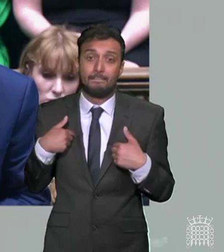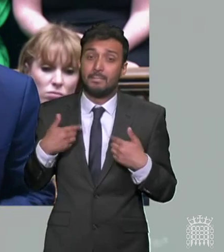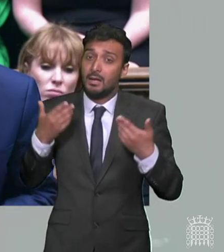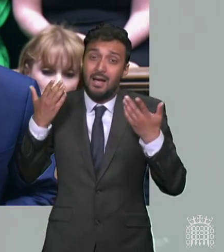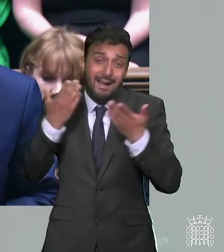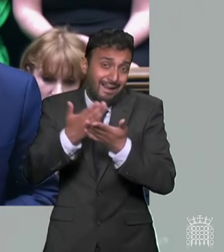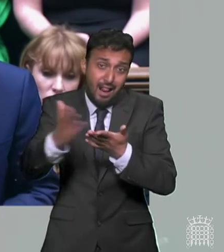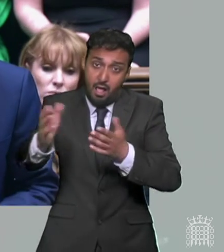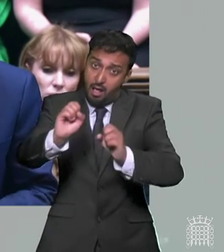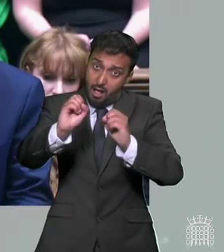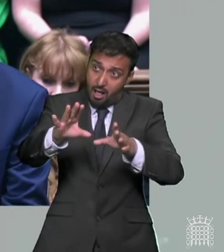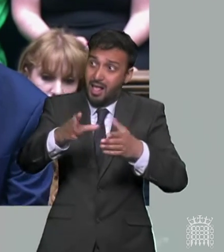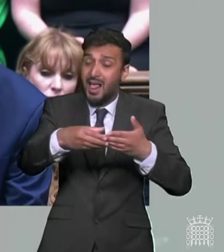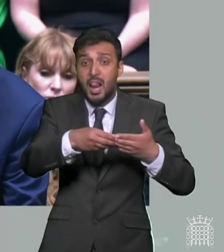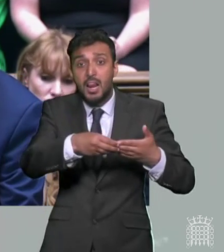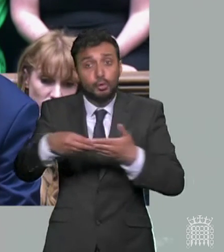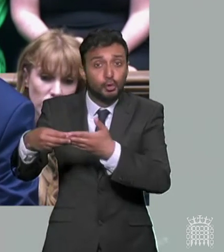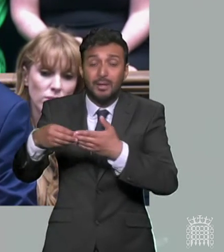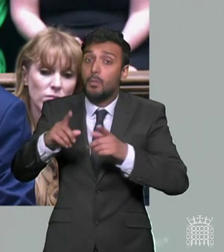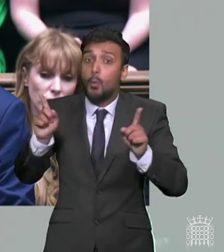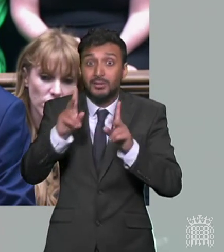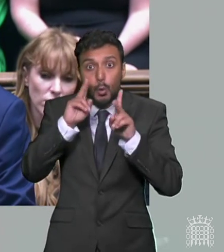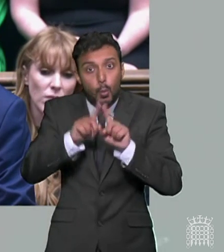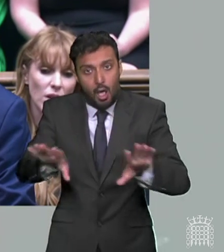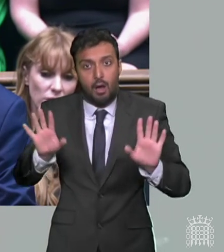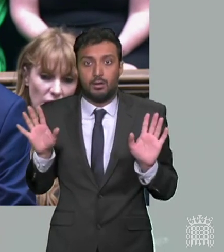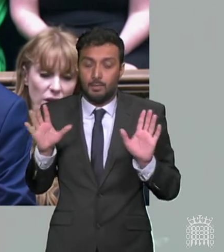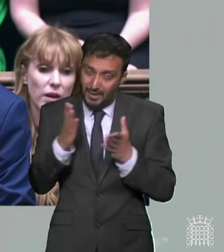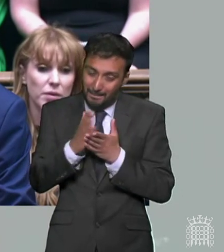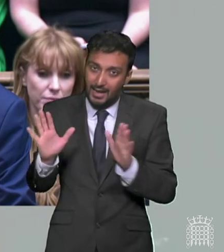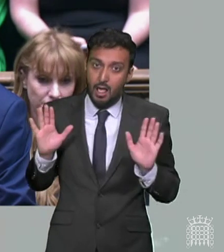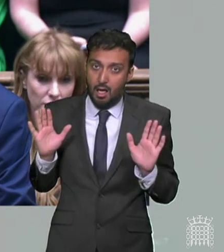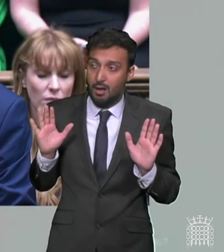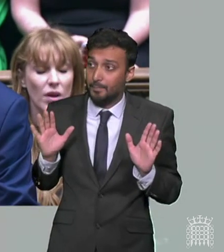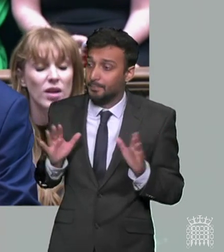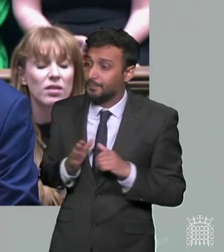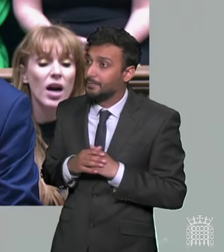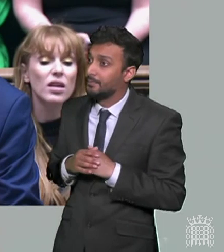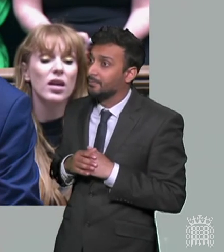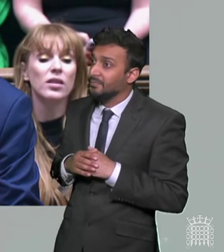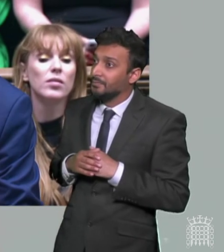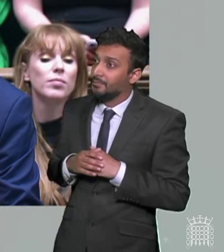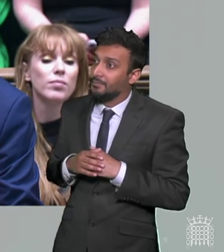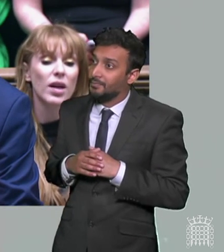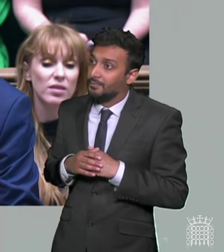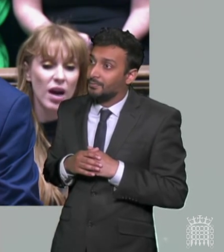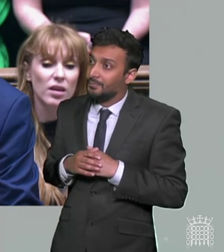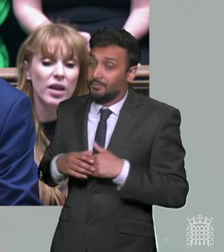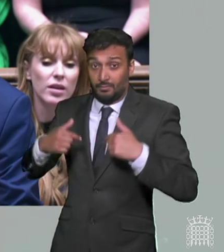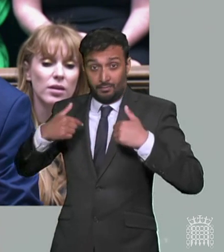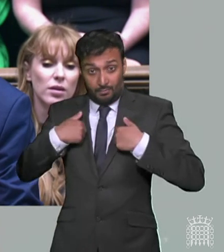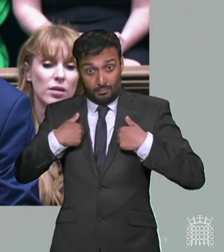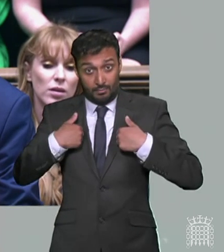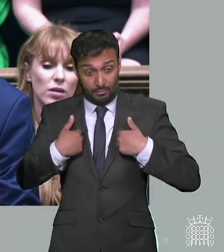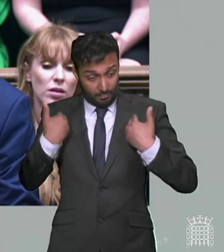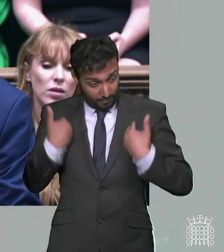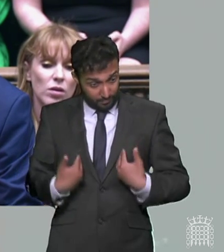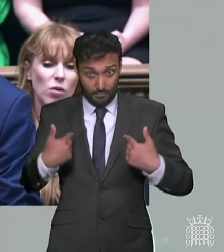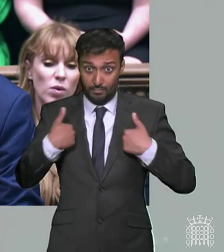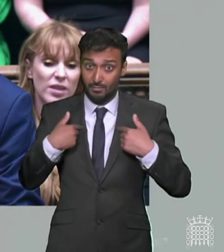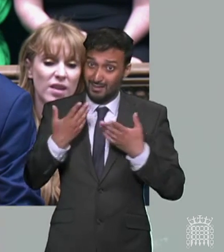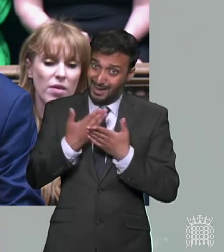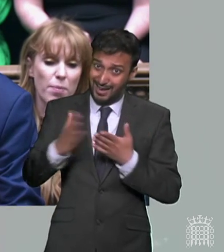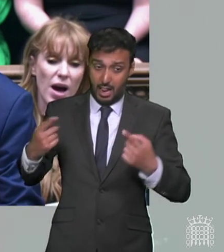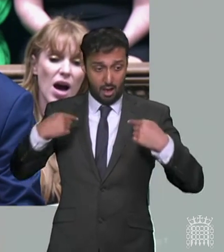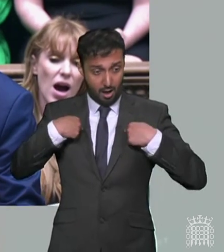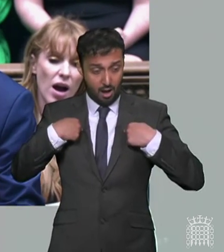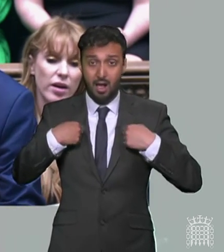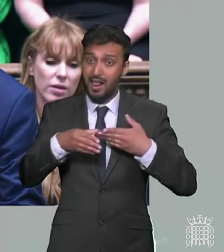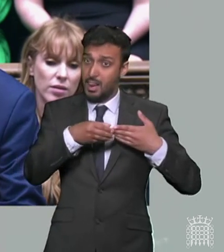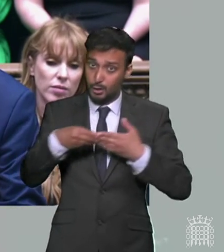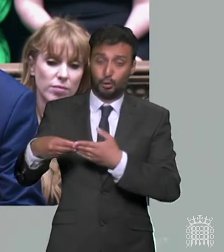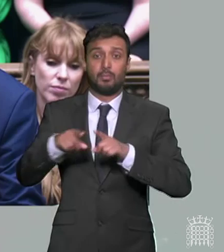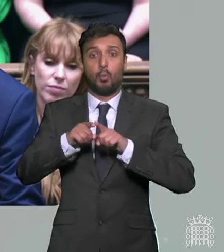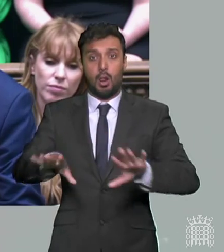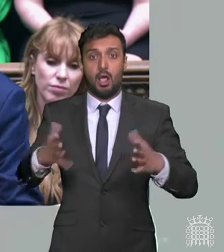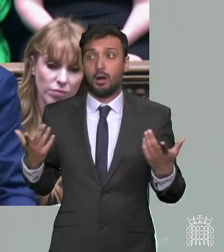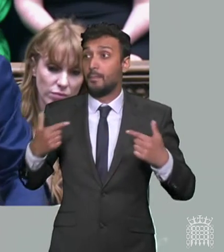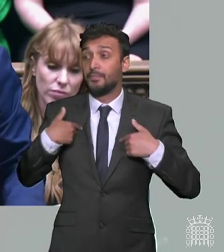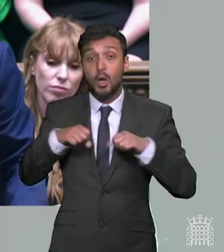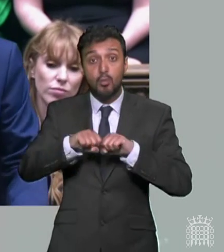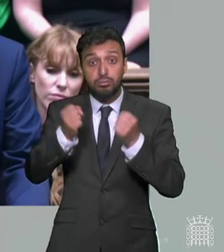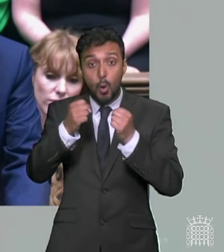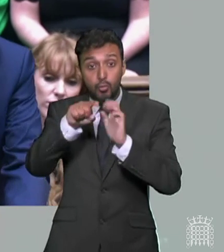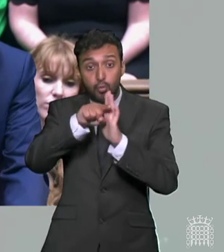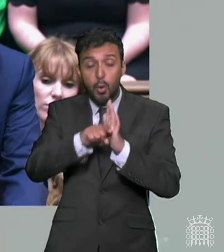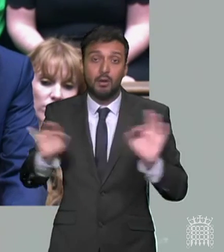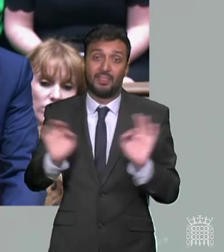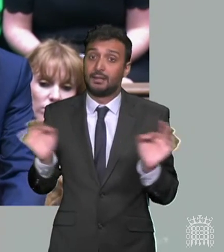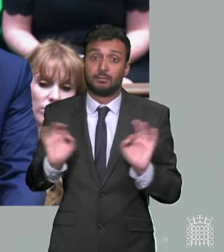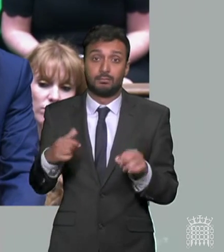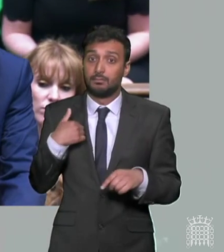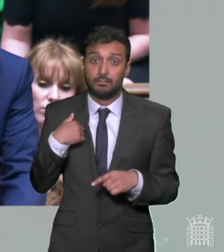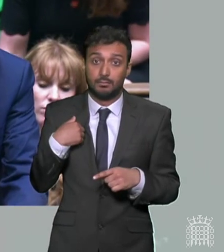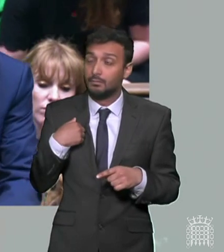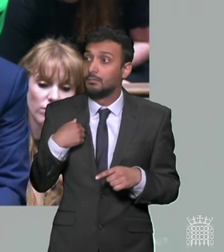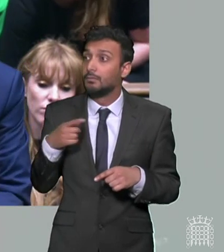what leadership looks like. I have not broken any rules, and any attempt—